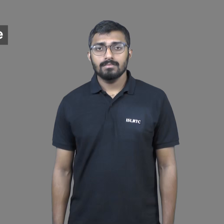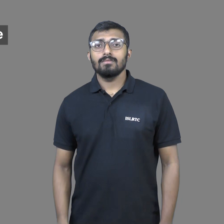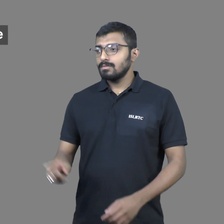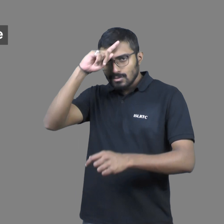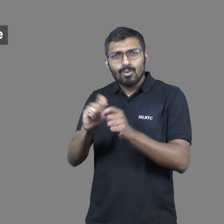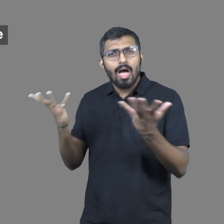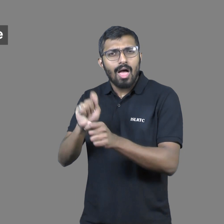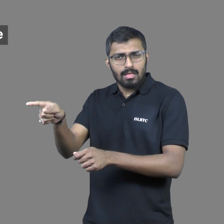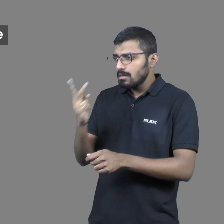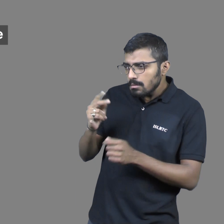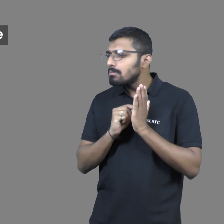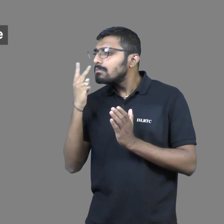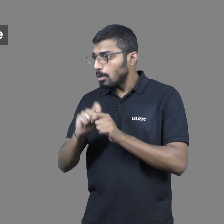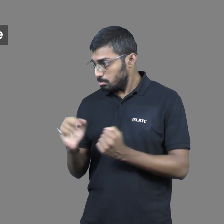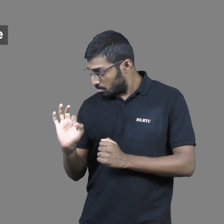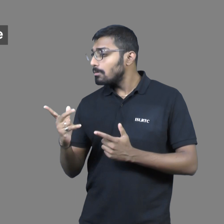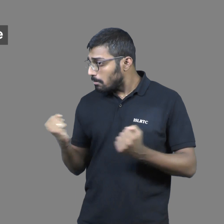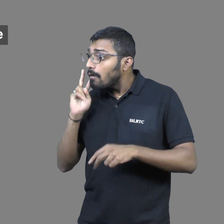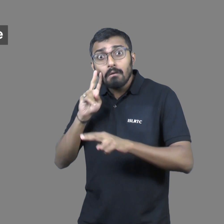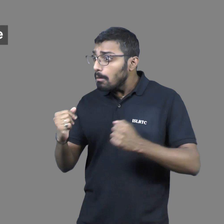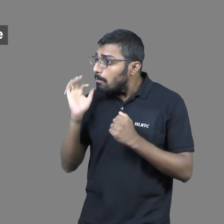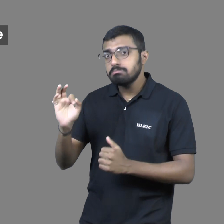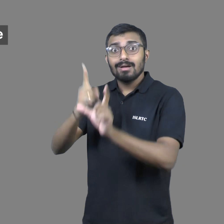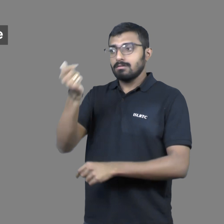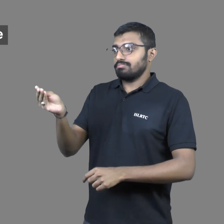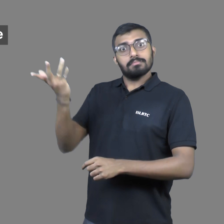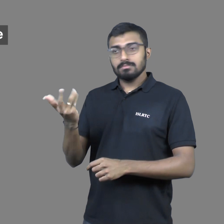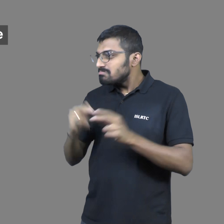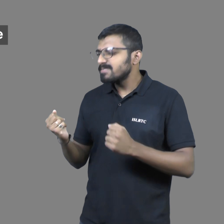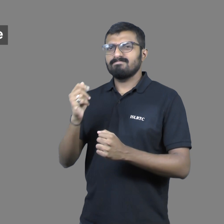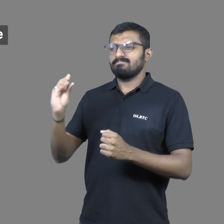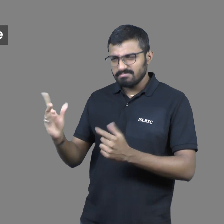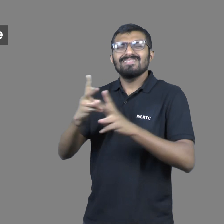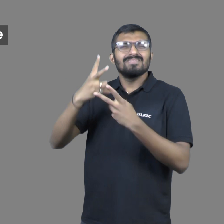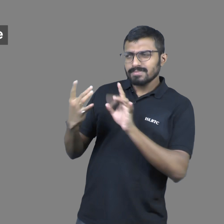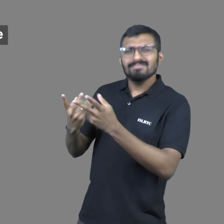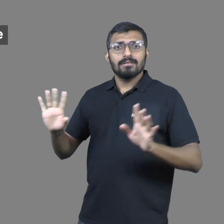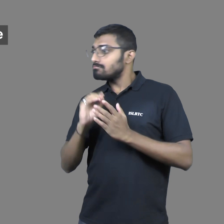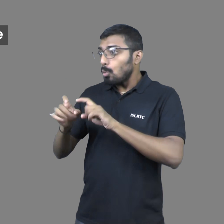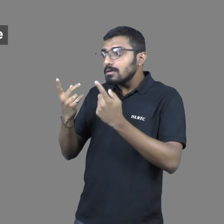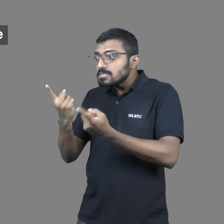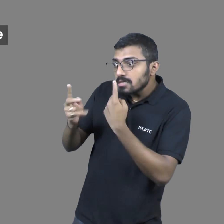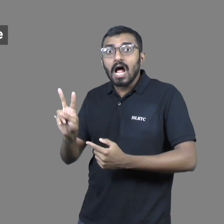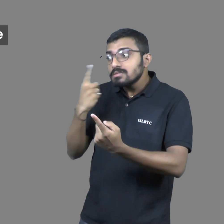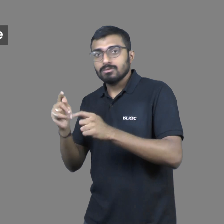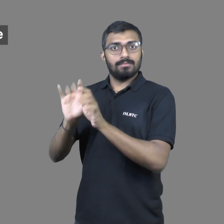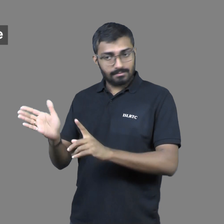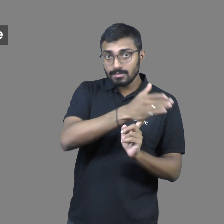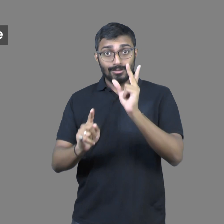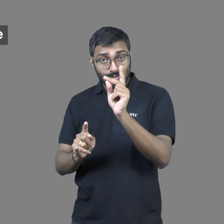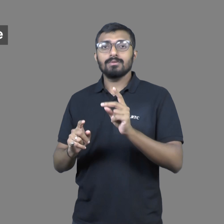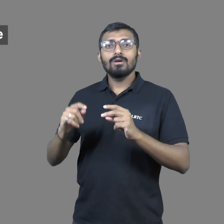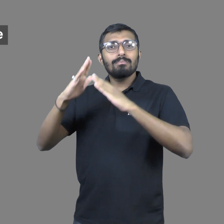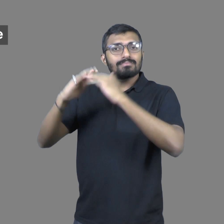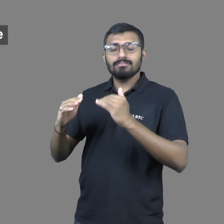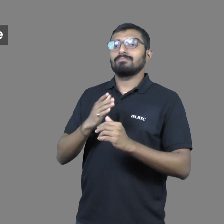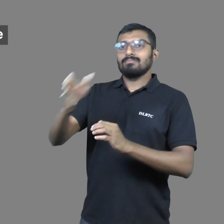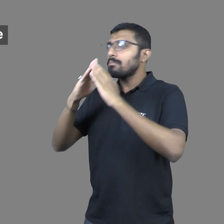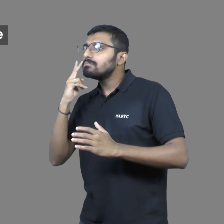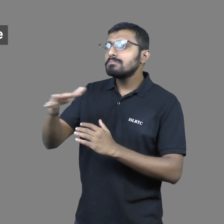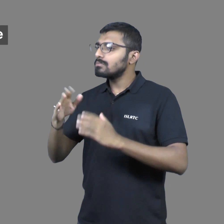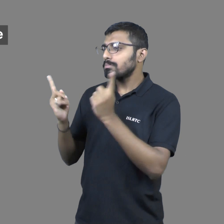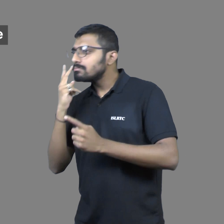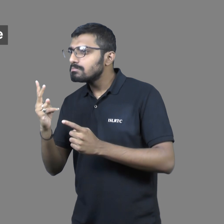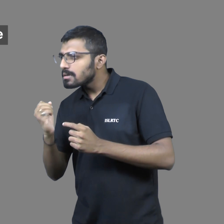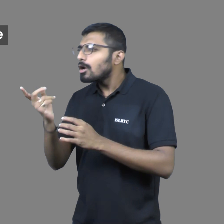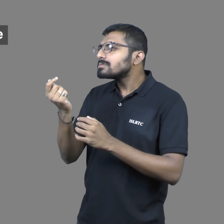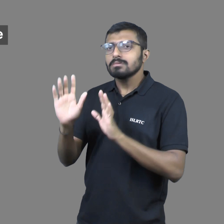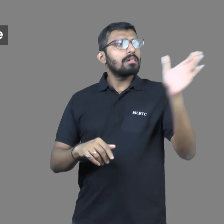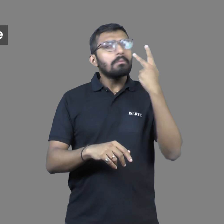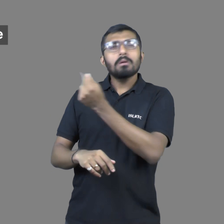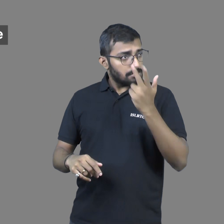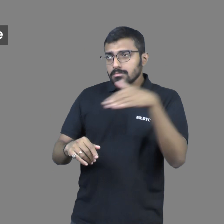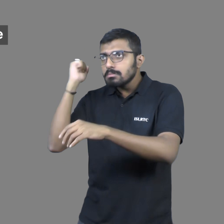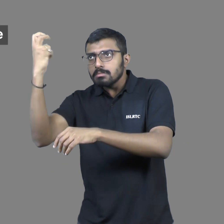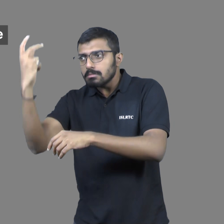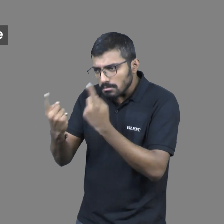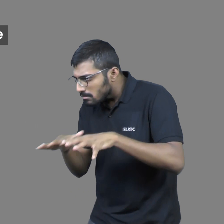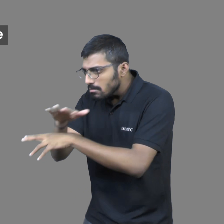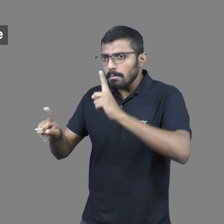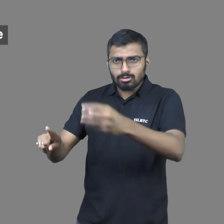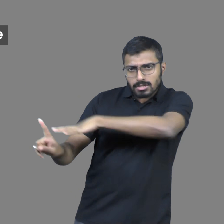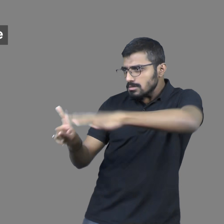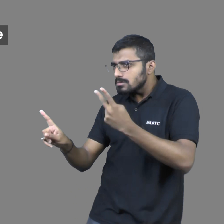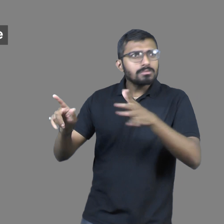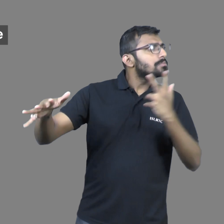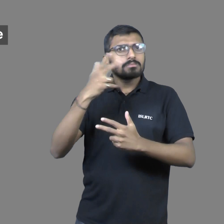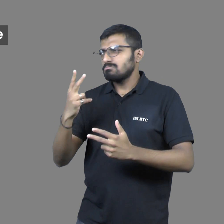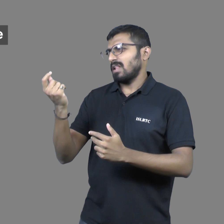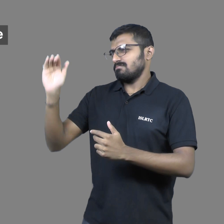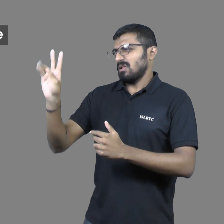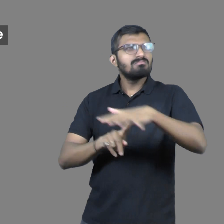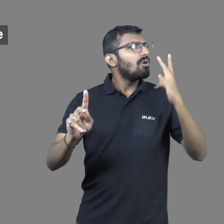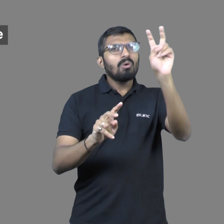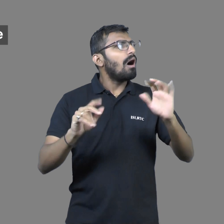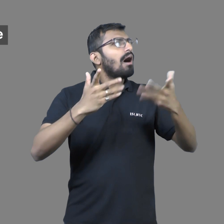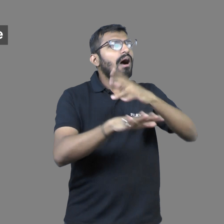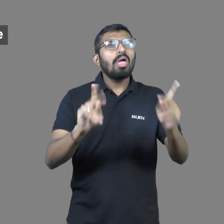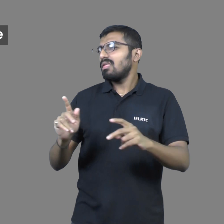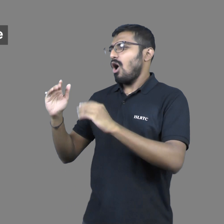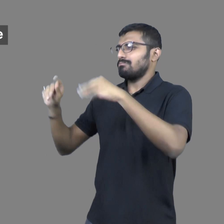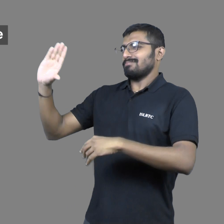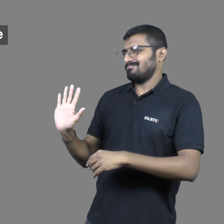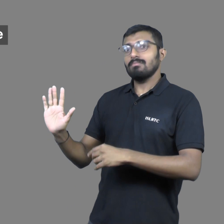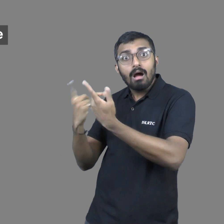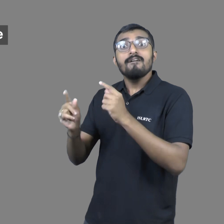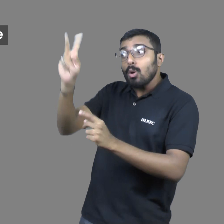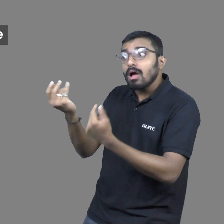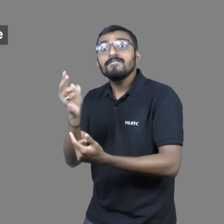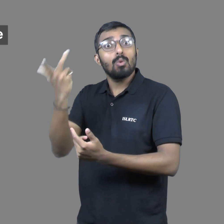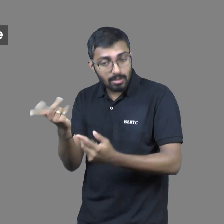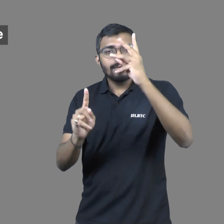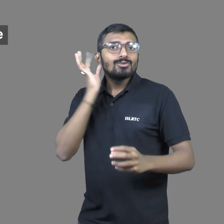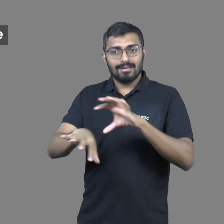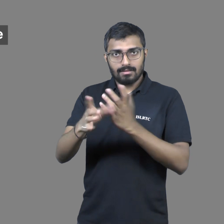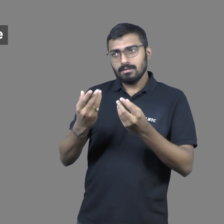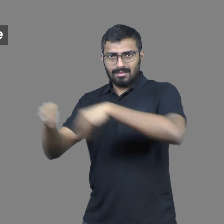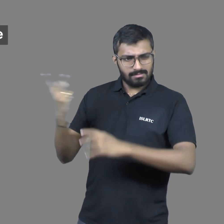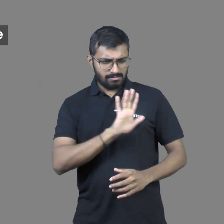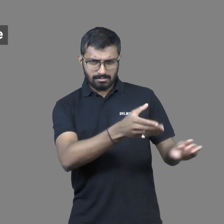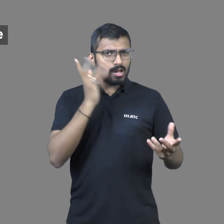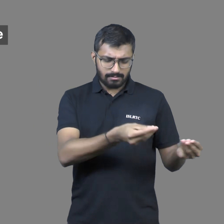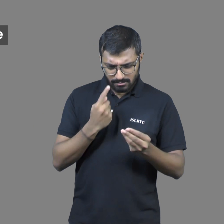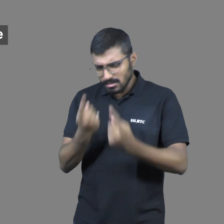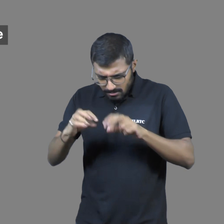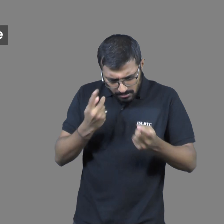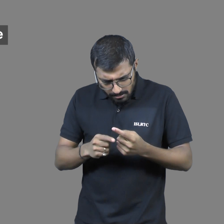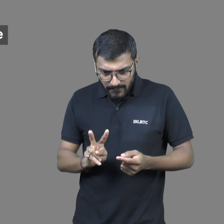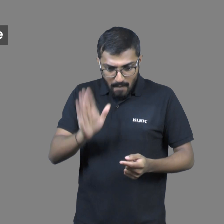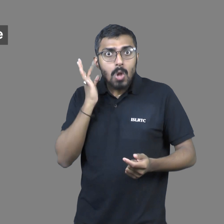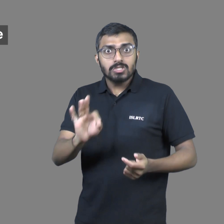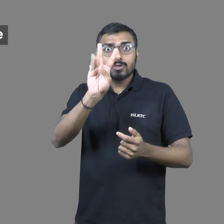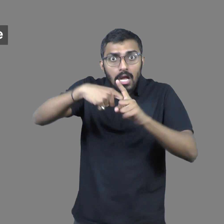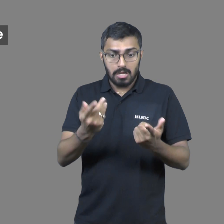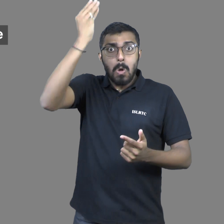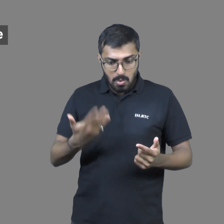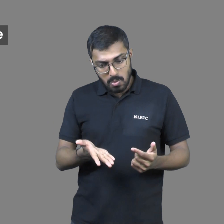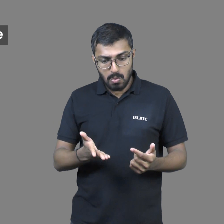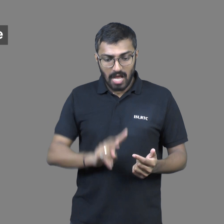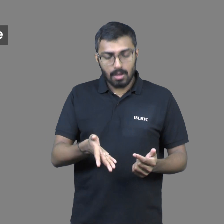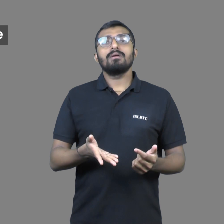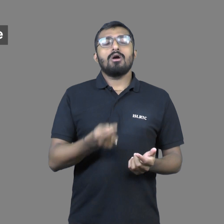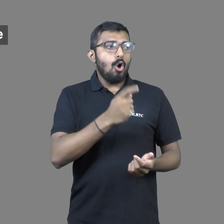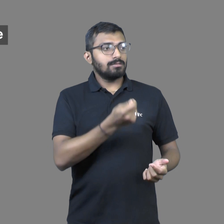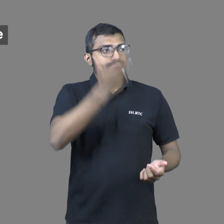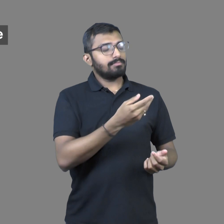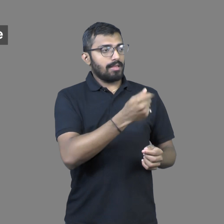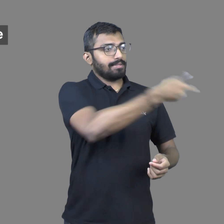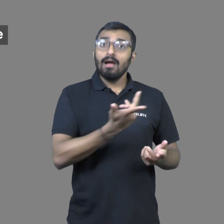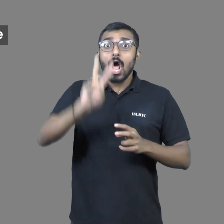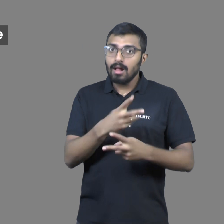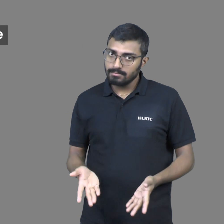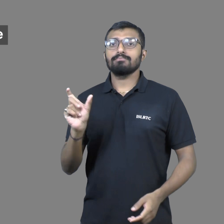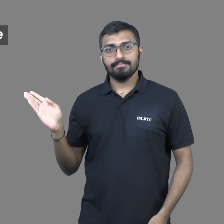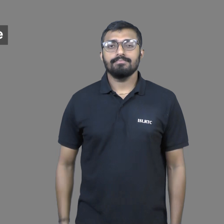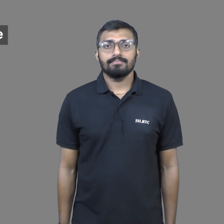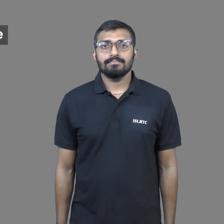Appraise